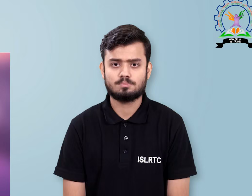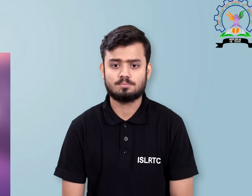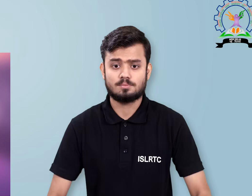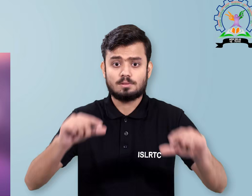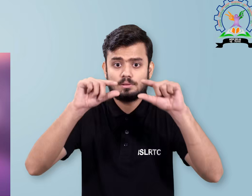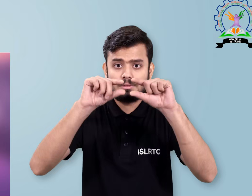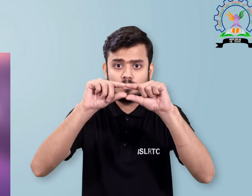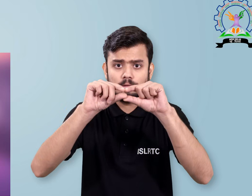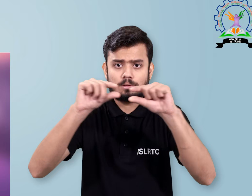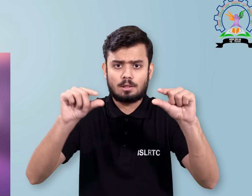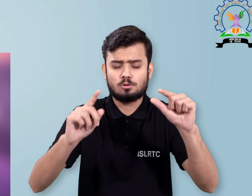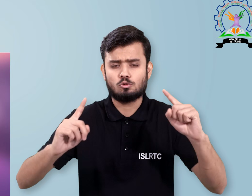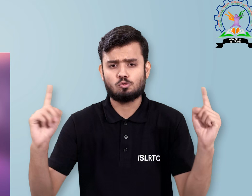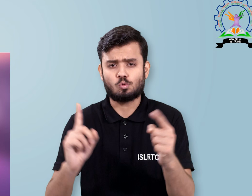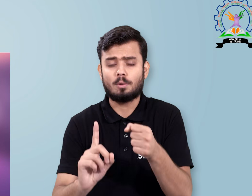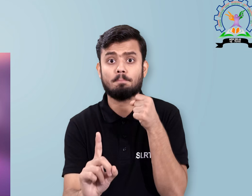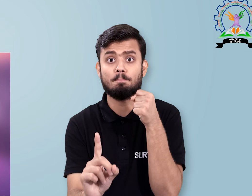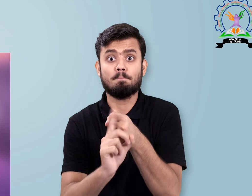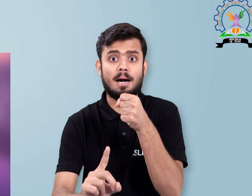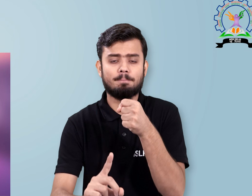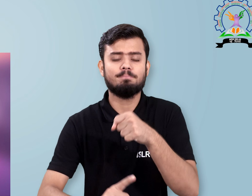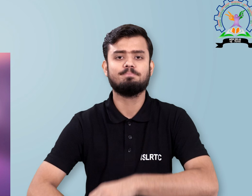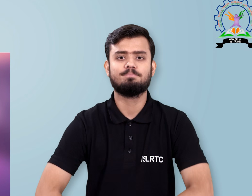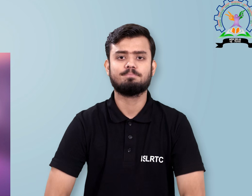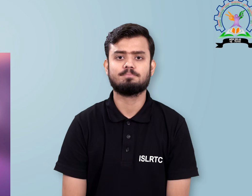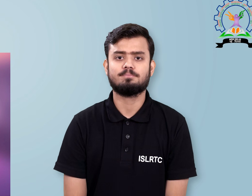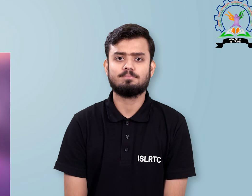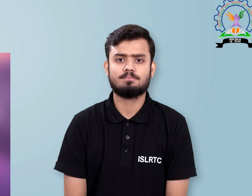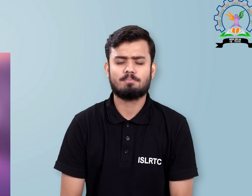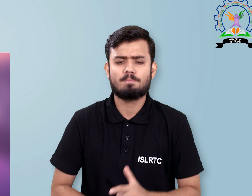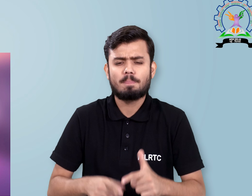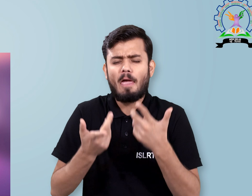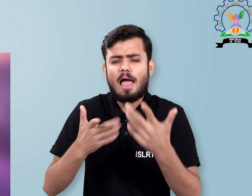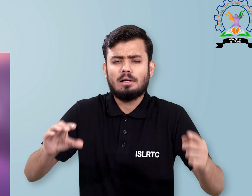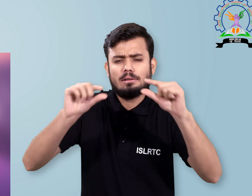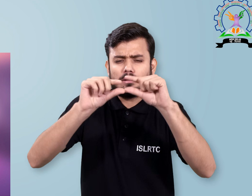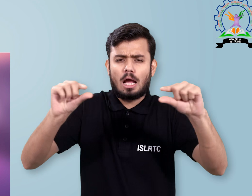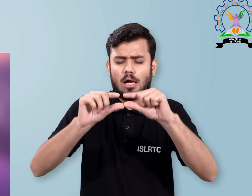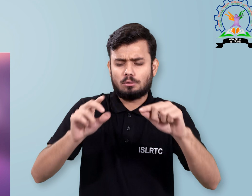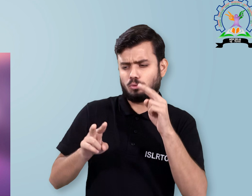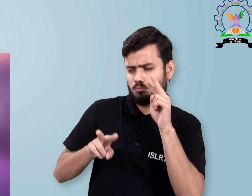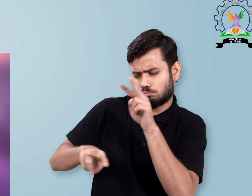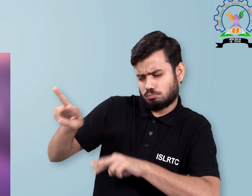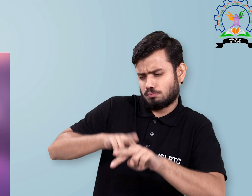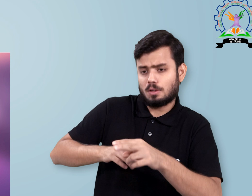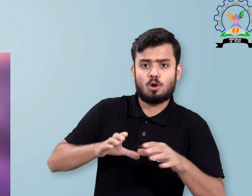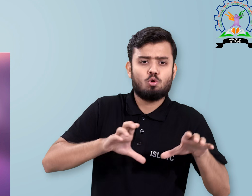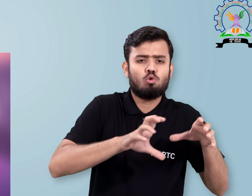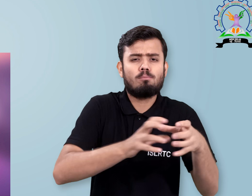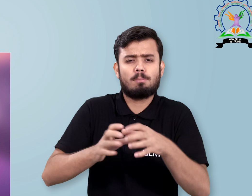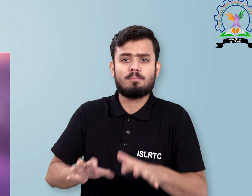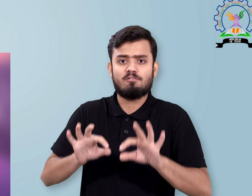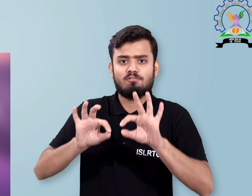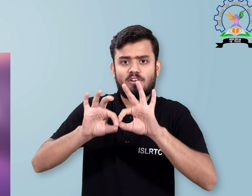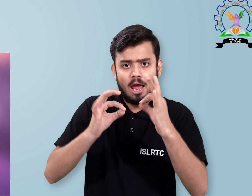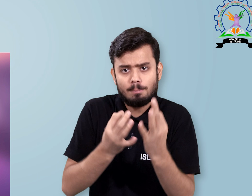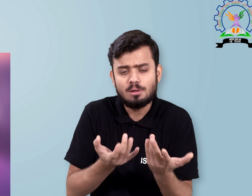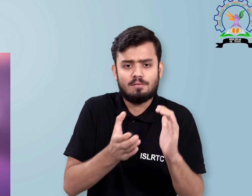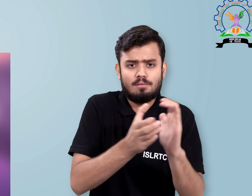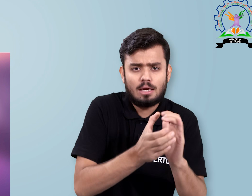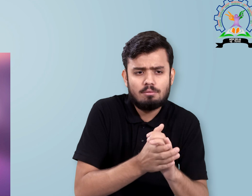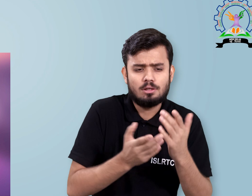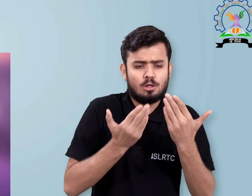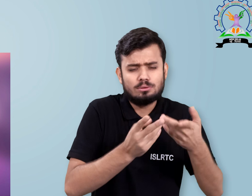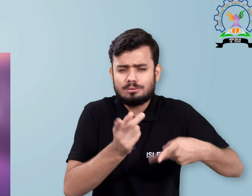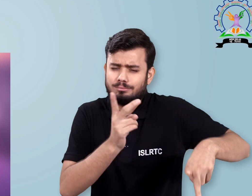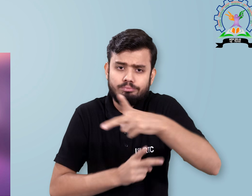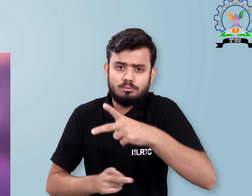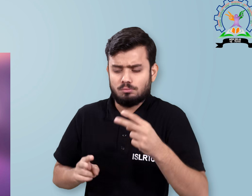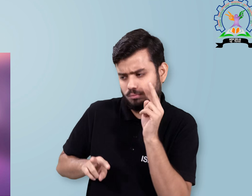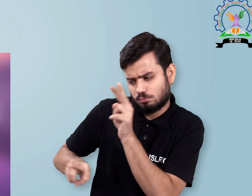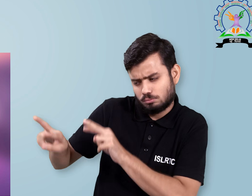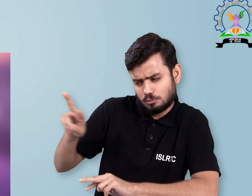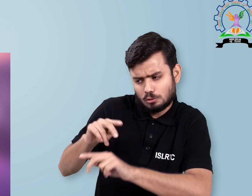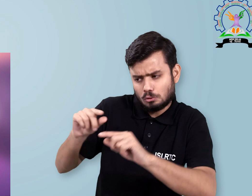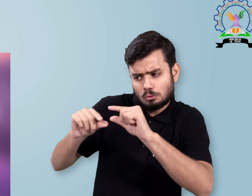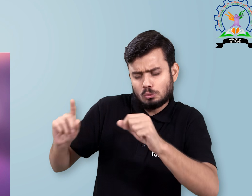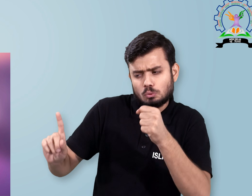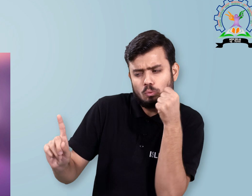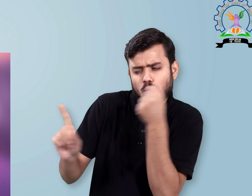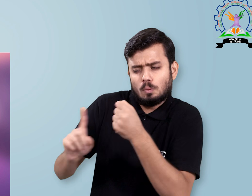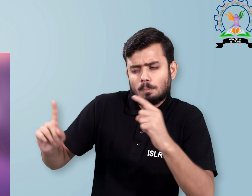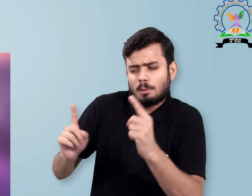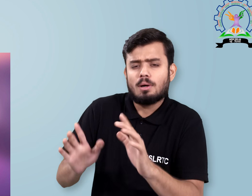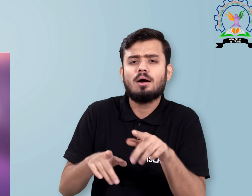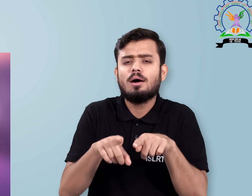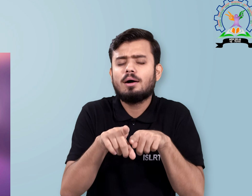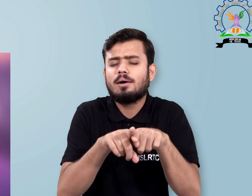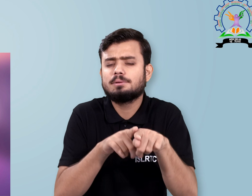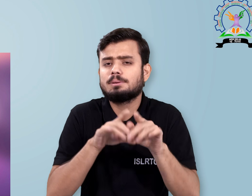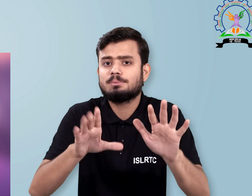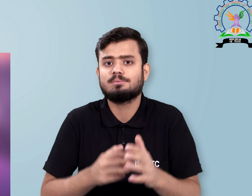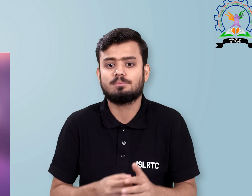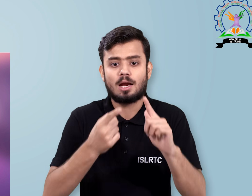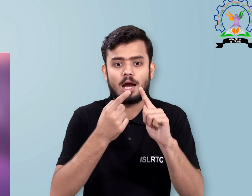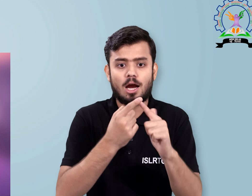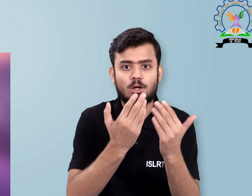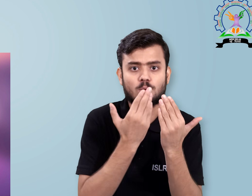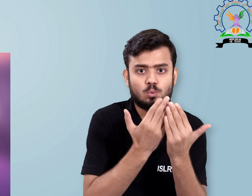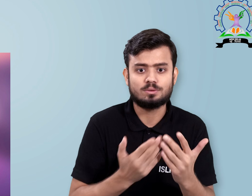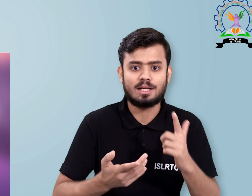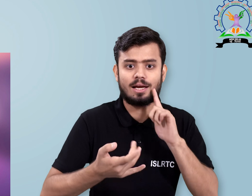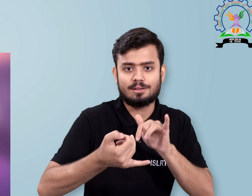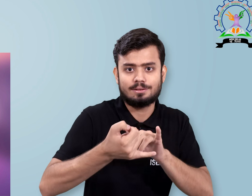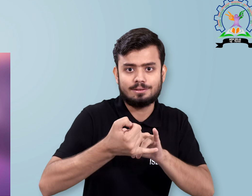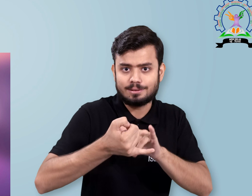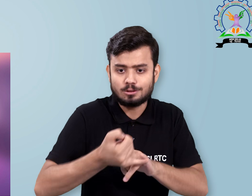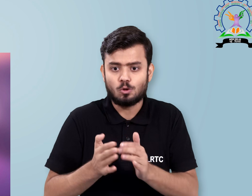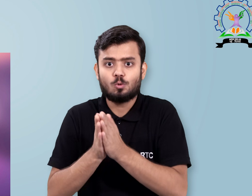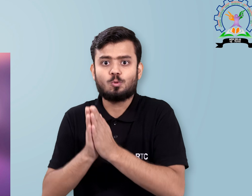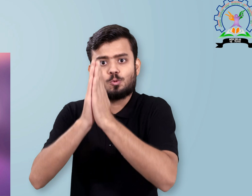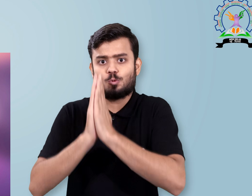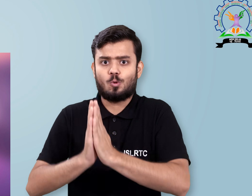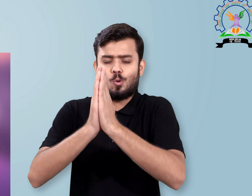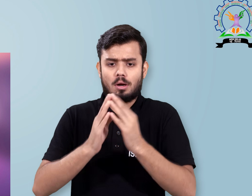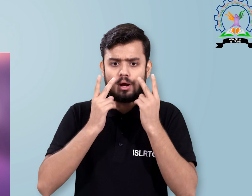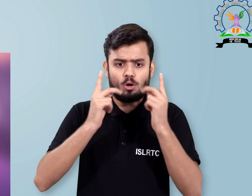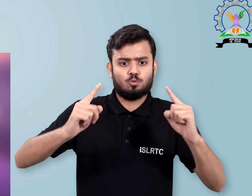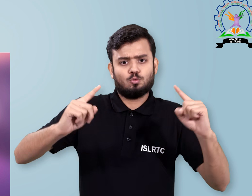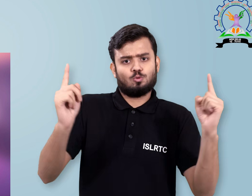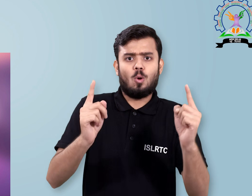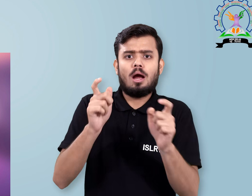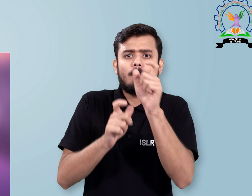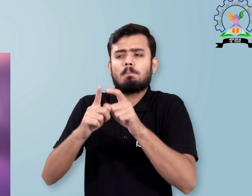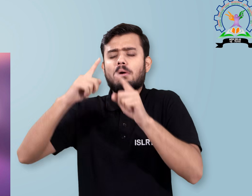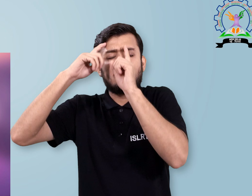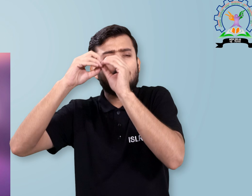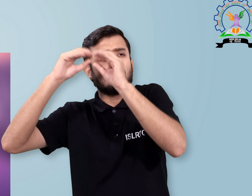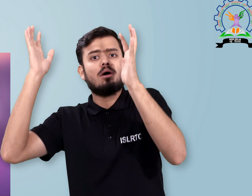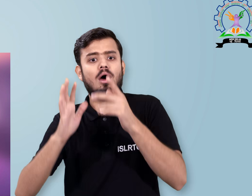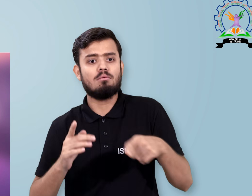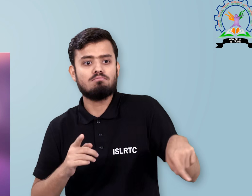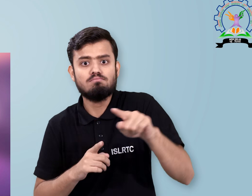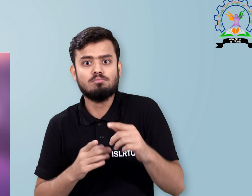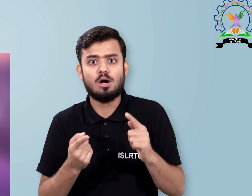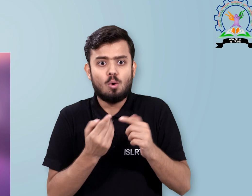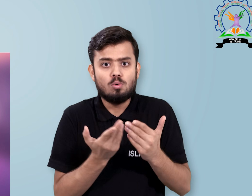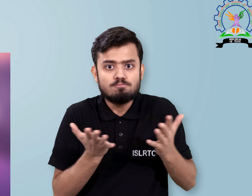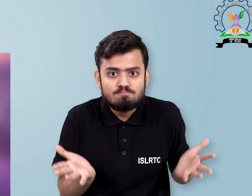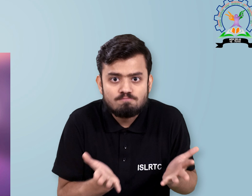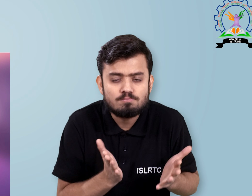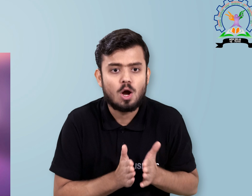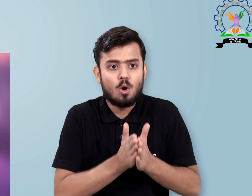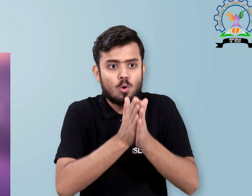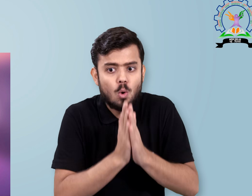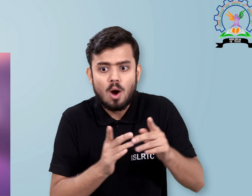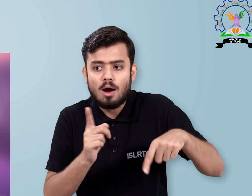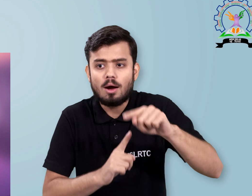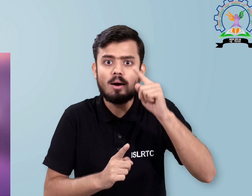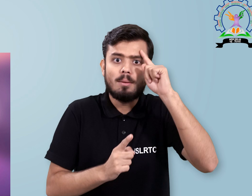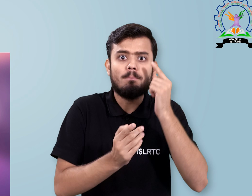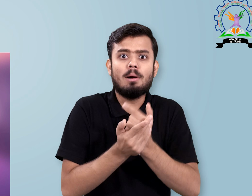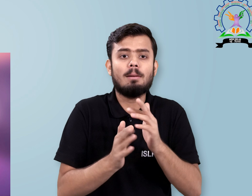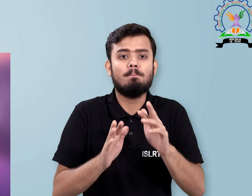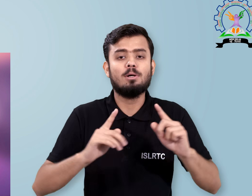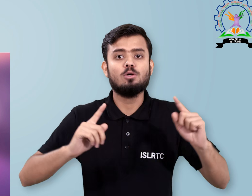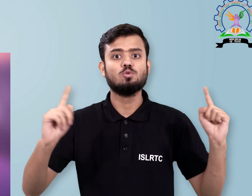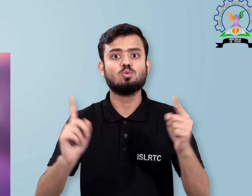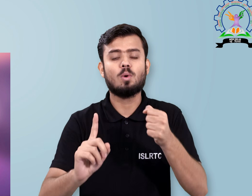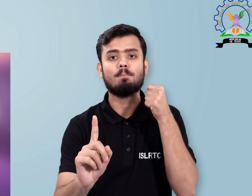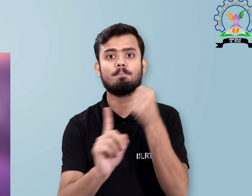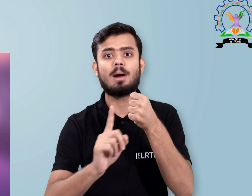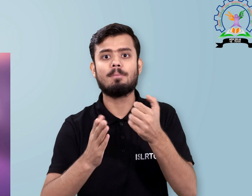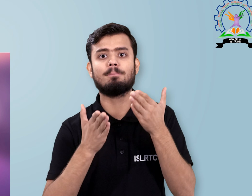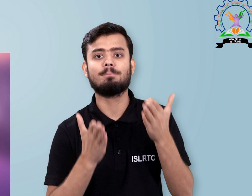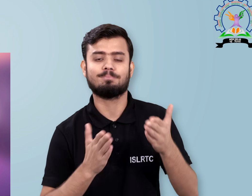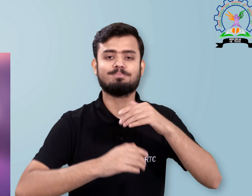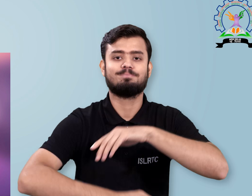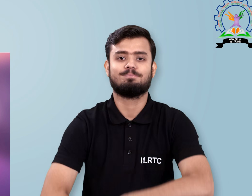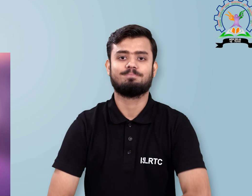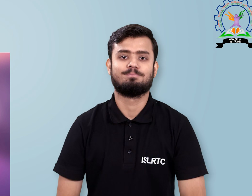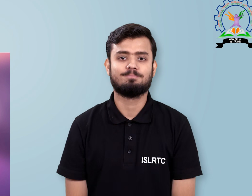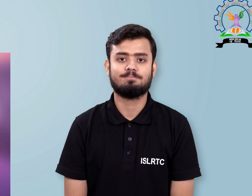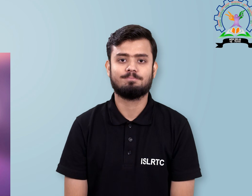Motto A short sentence or phrase chosen as the beliefs or ideals of an individual, family, or institution. For example Education is Worship. This means education is as important as worship. Motto is used to created a lasting impact.